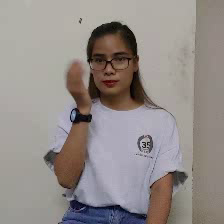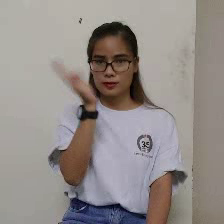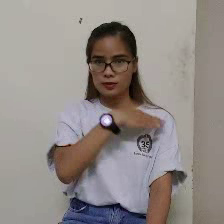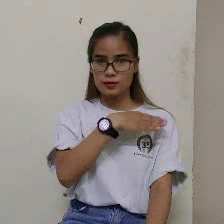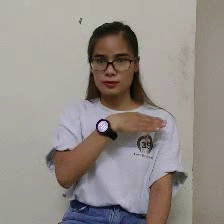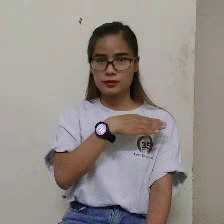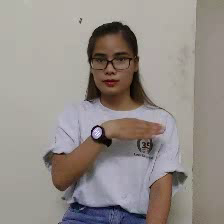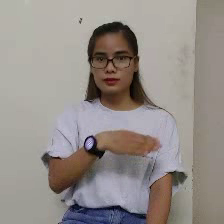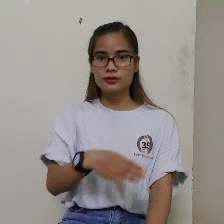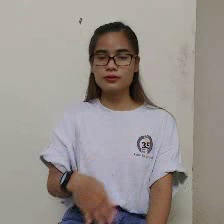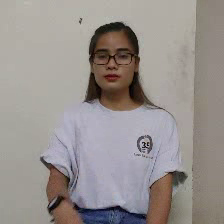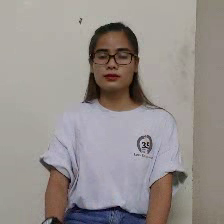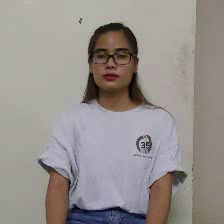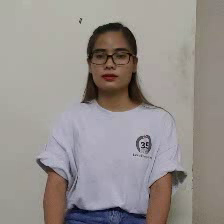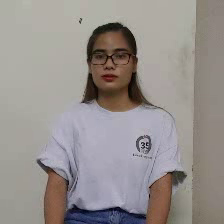Nói xấu